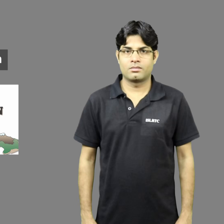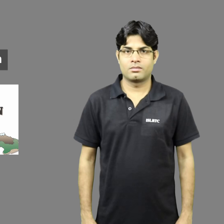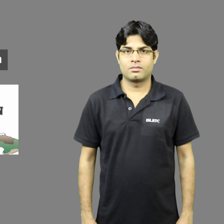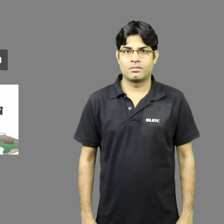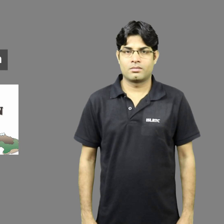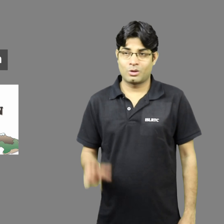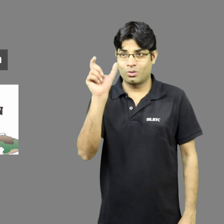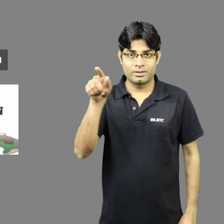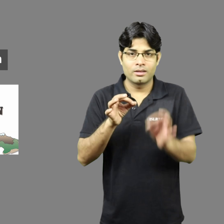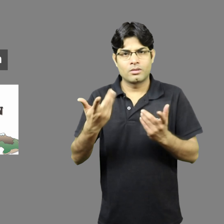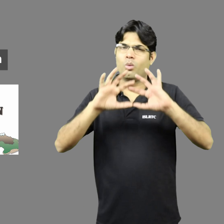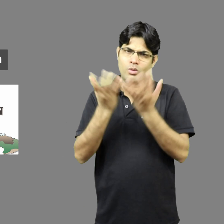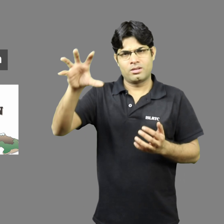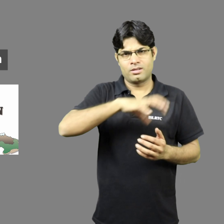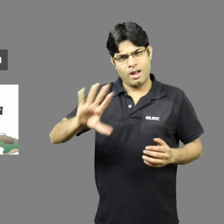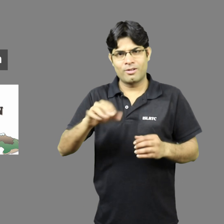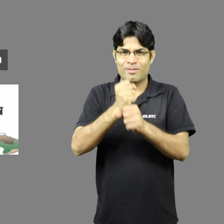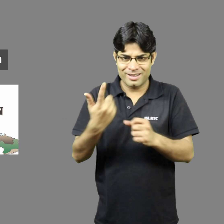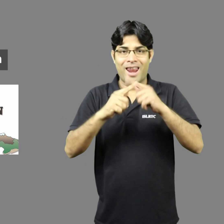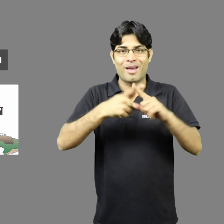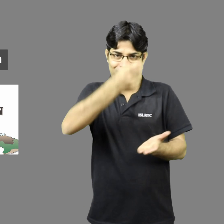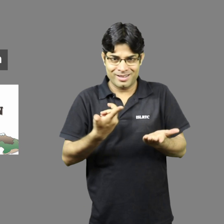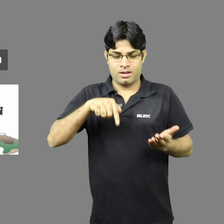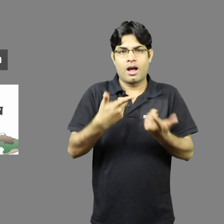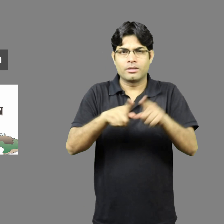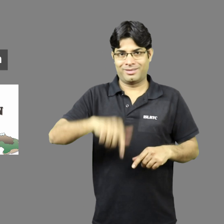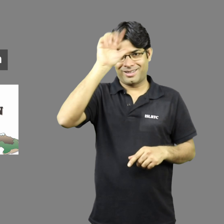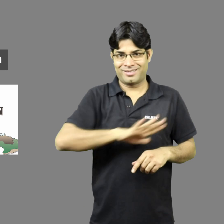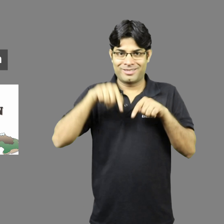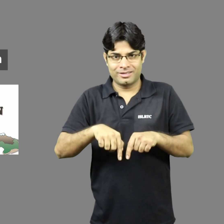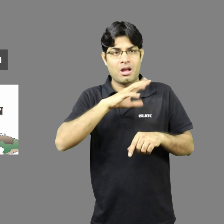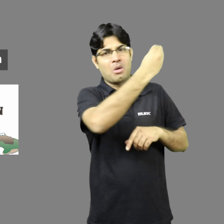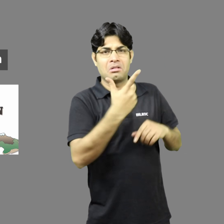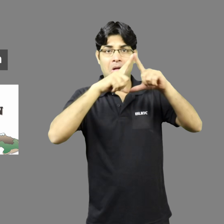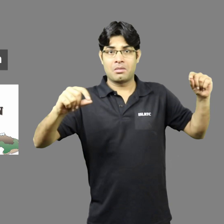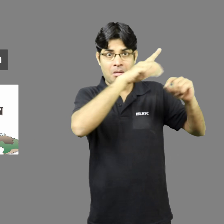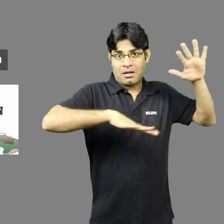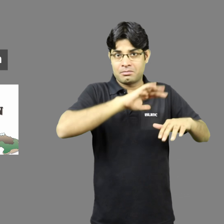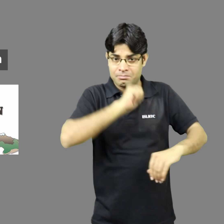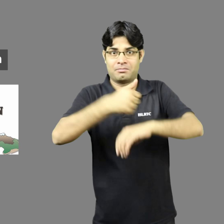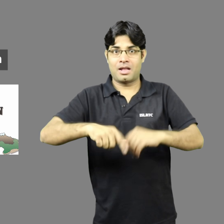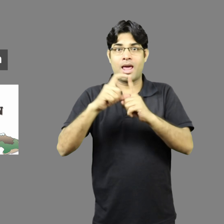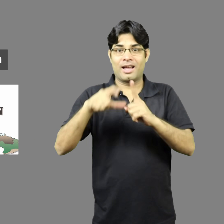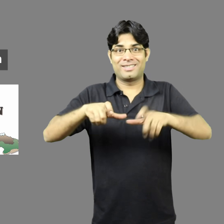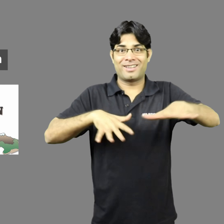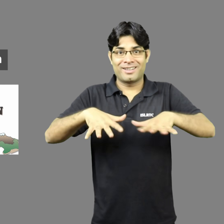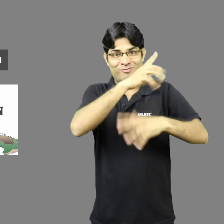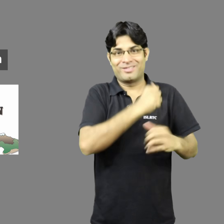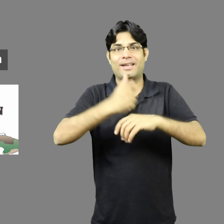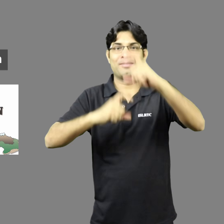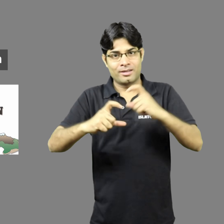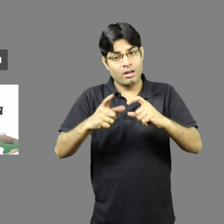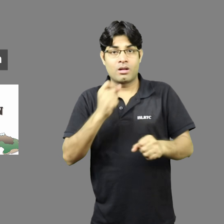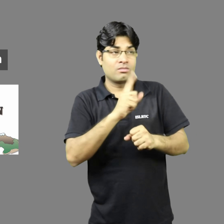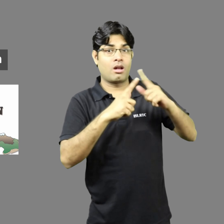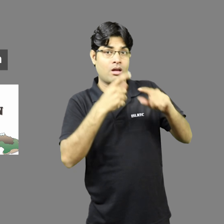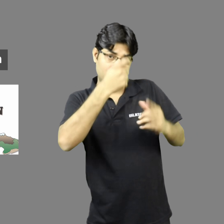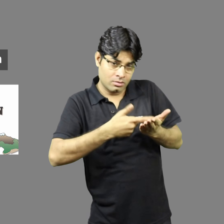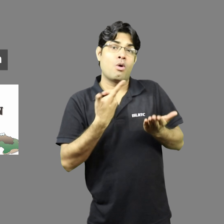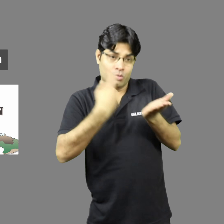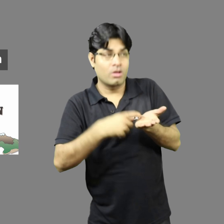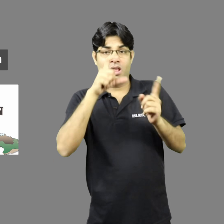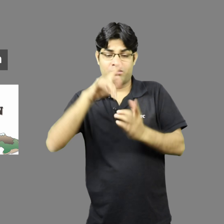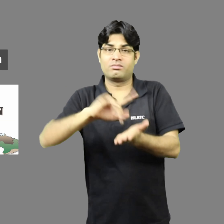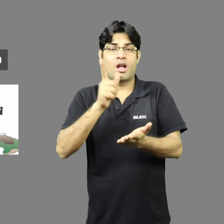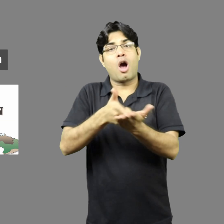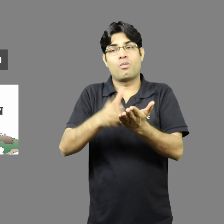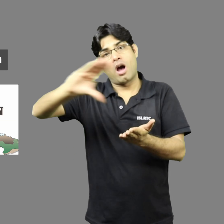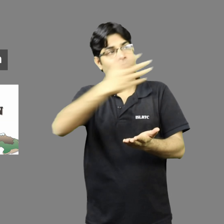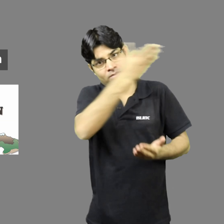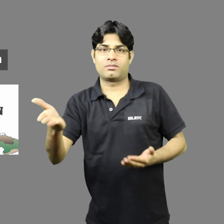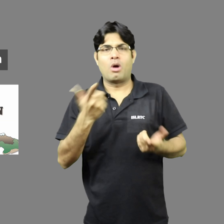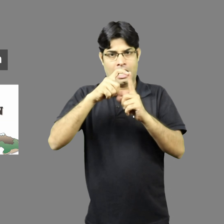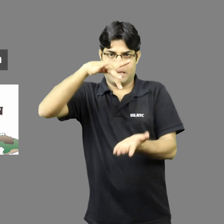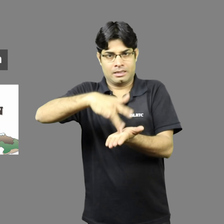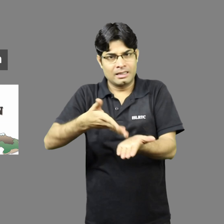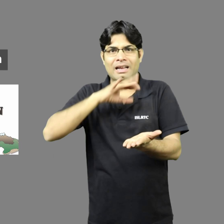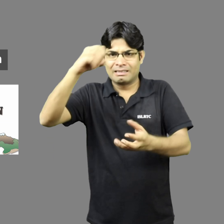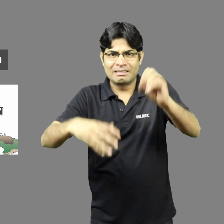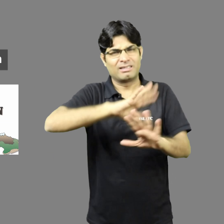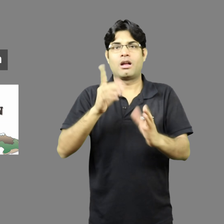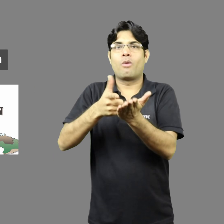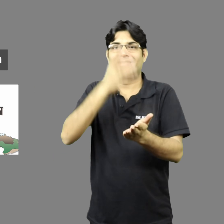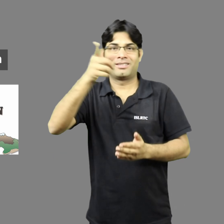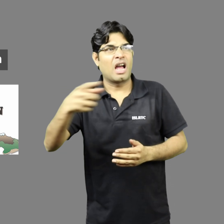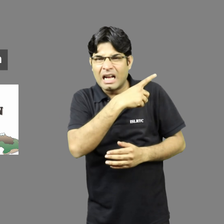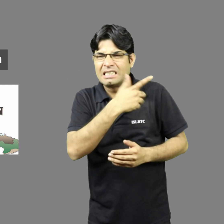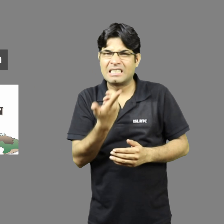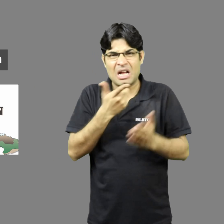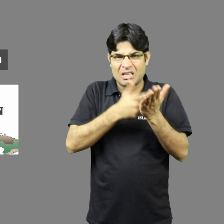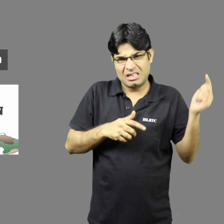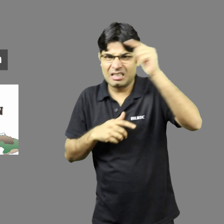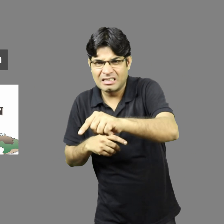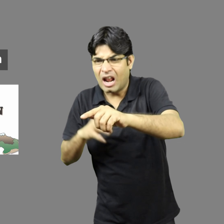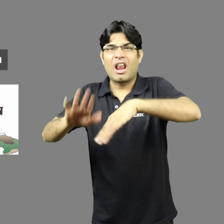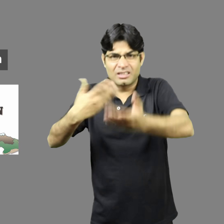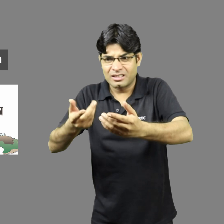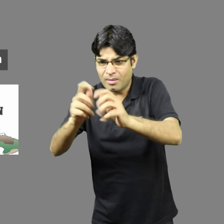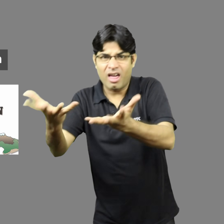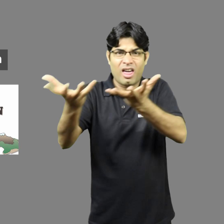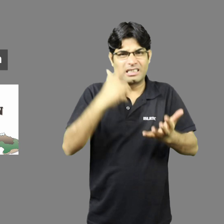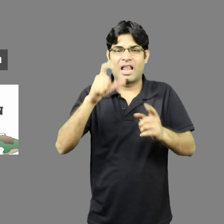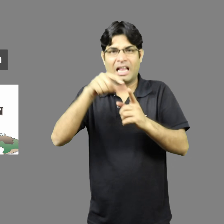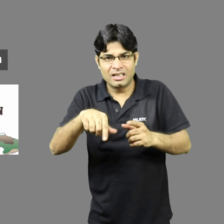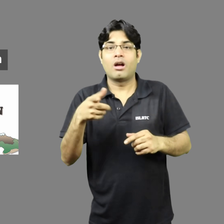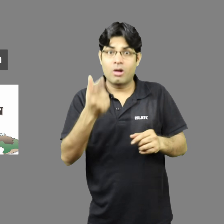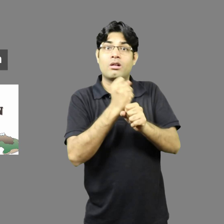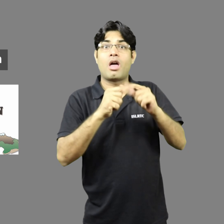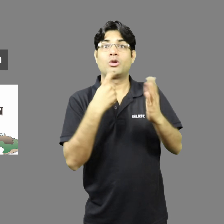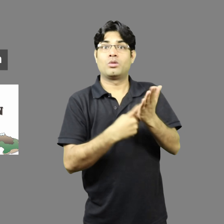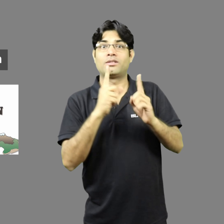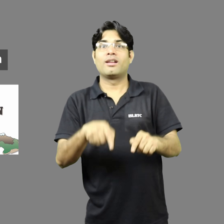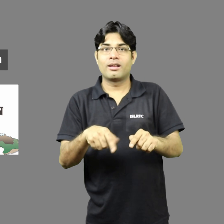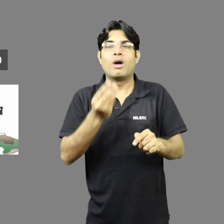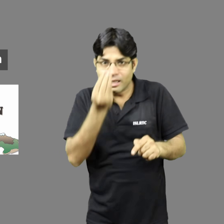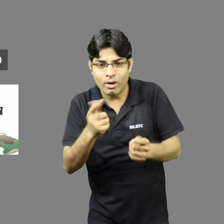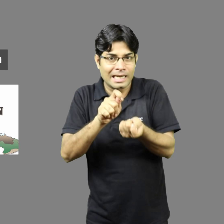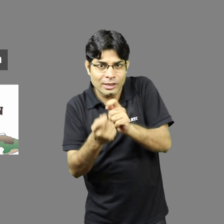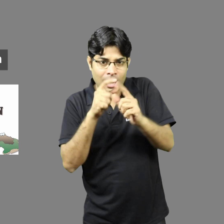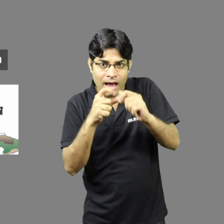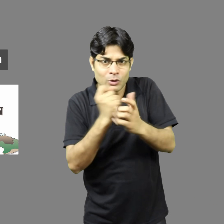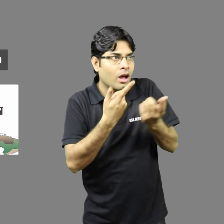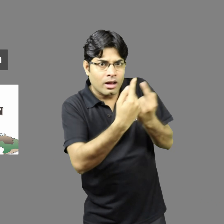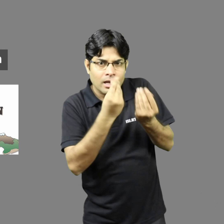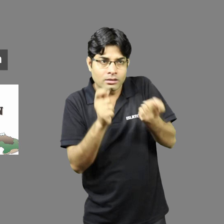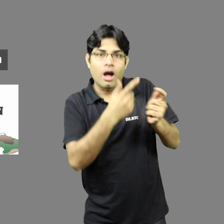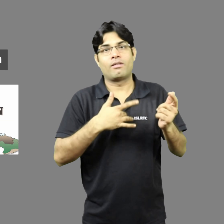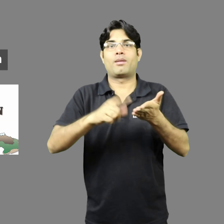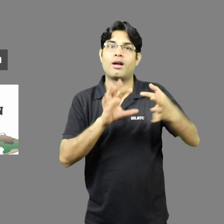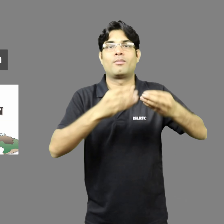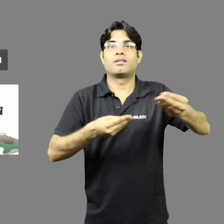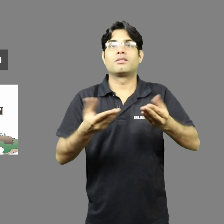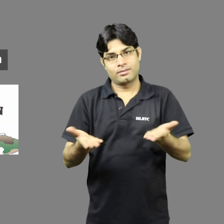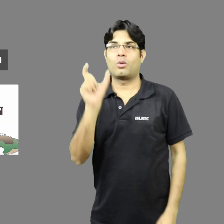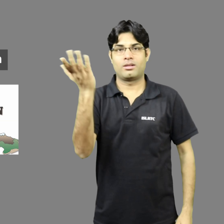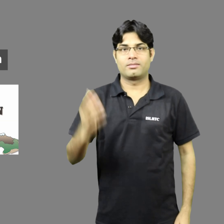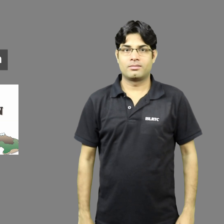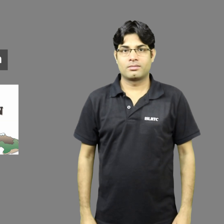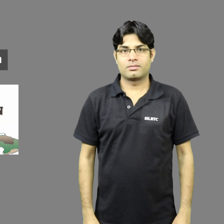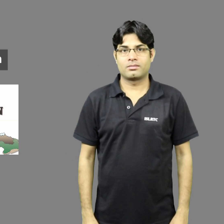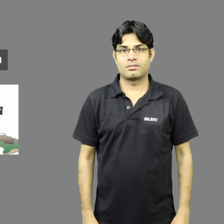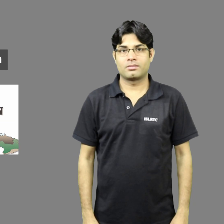Liberalization